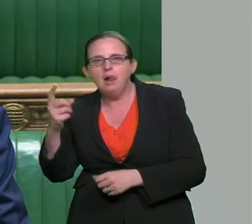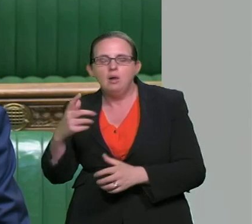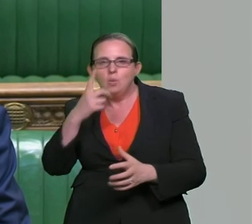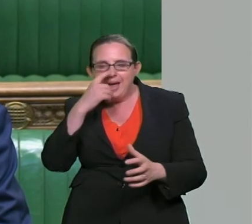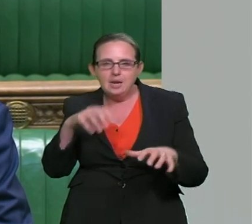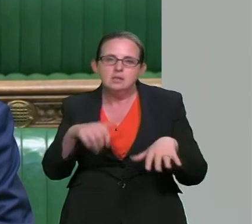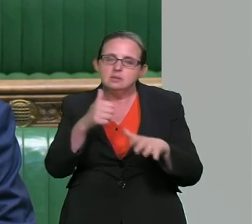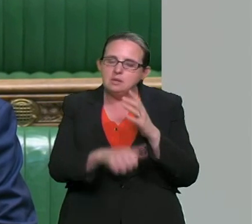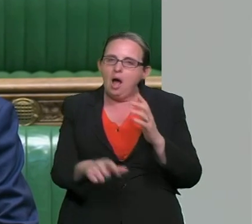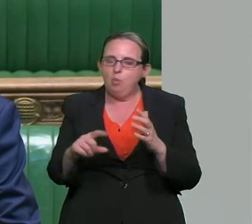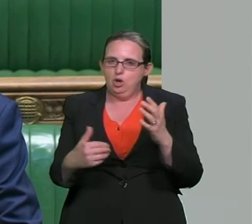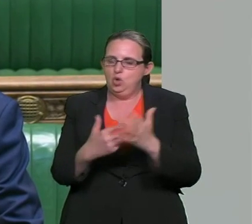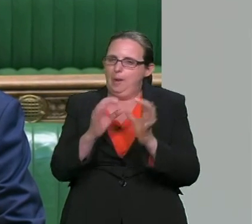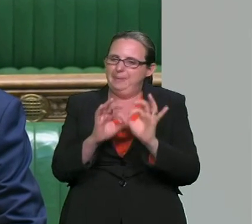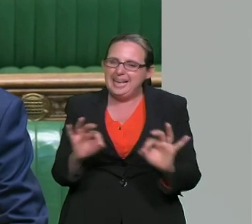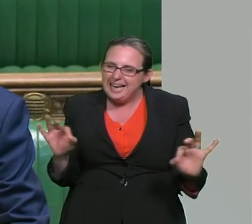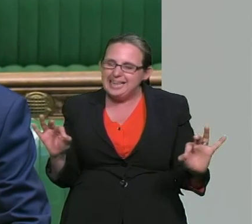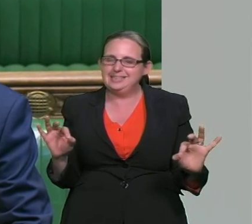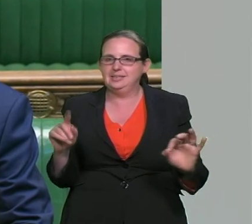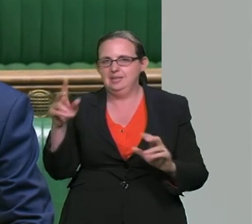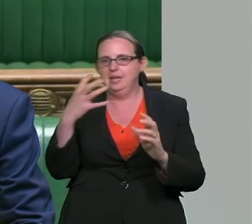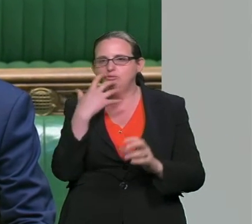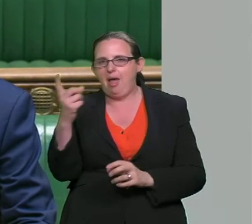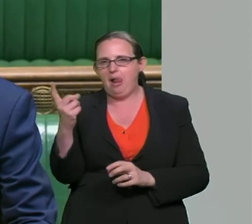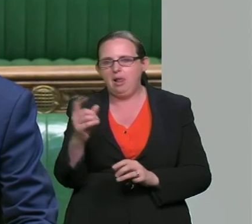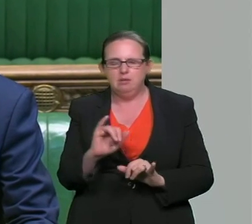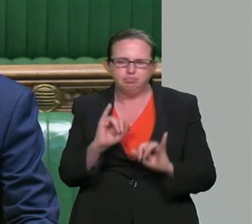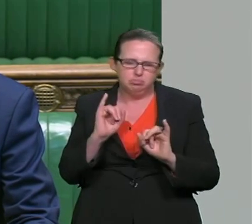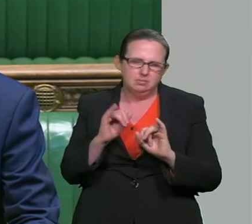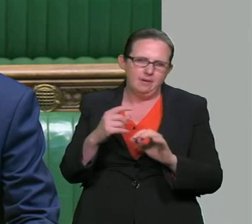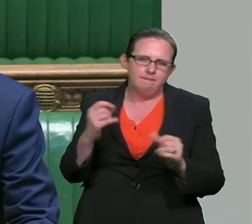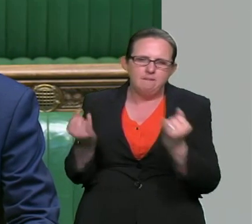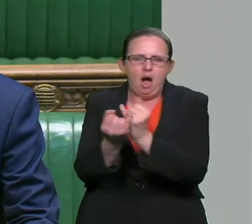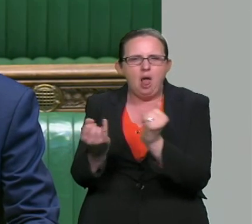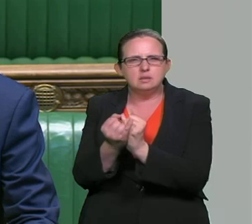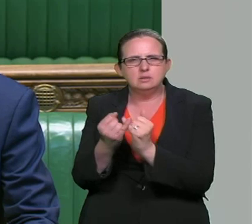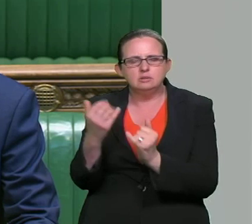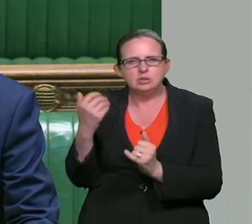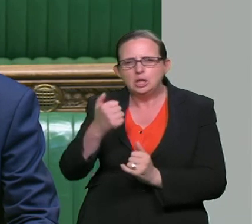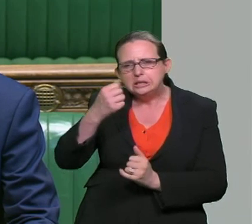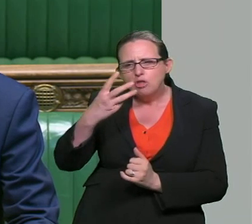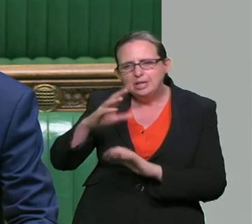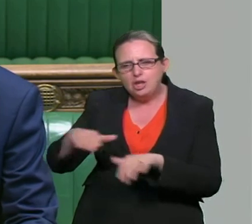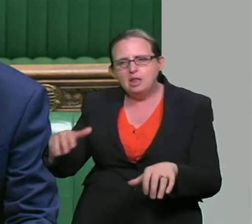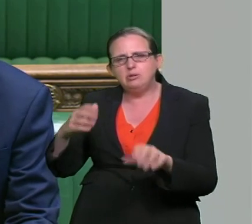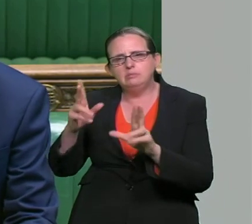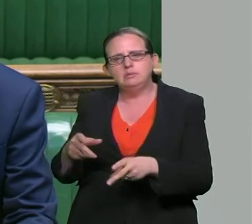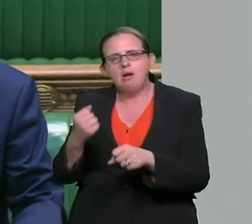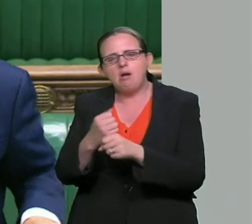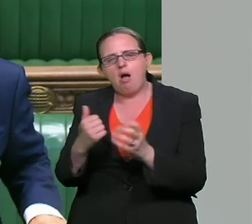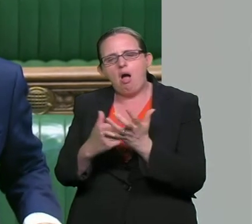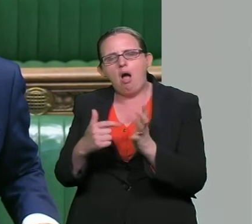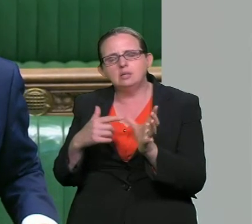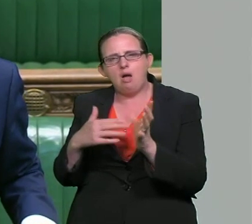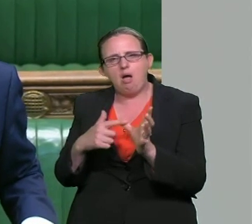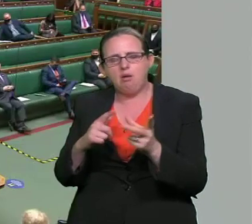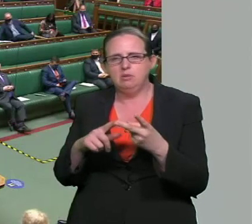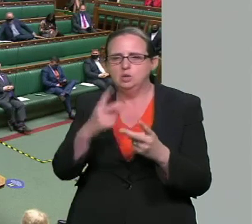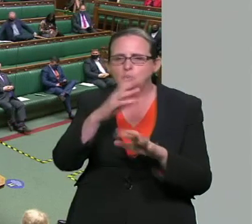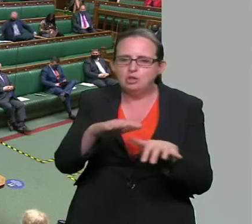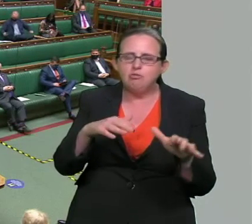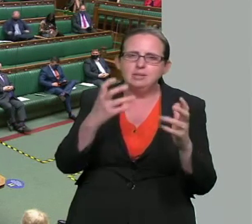The appalling violence recently, which killed 63 children in Gaza and two children in Israel, shows just how urgent this is.